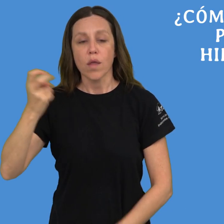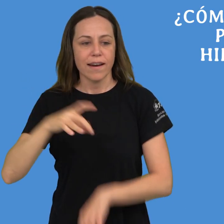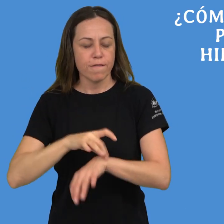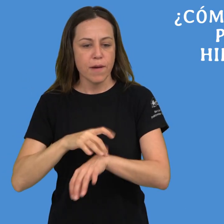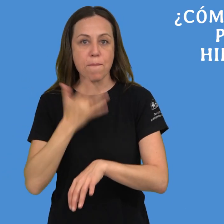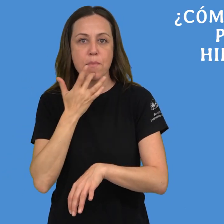enfermo